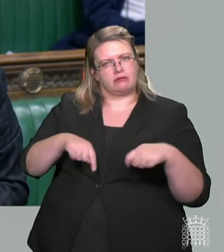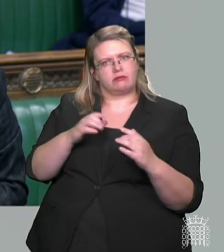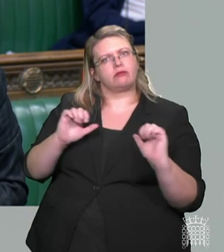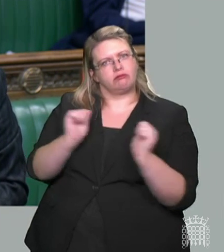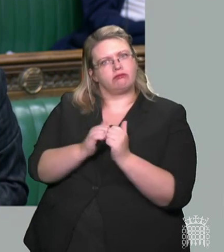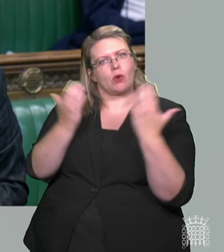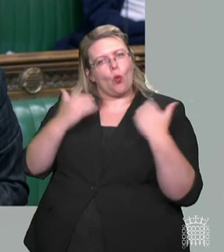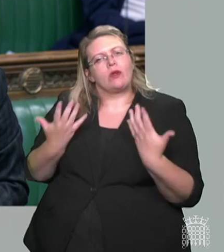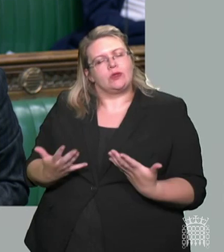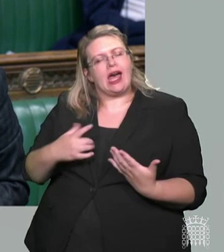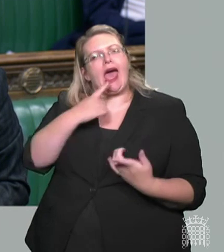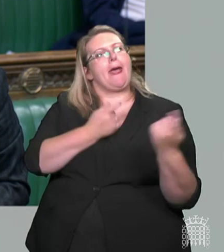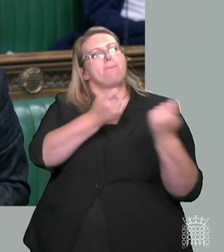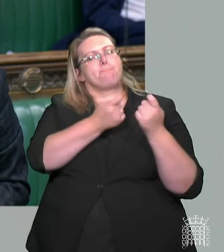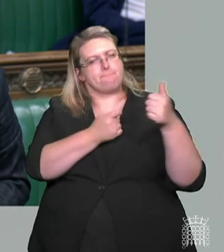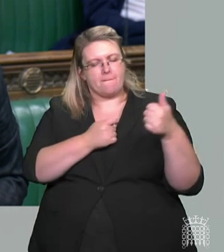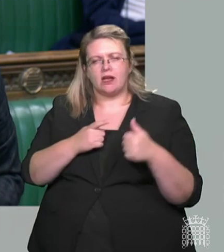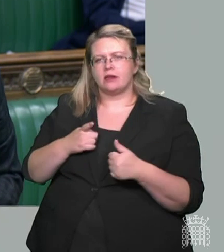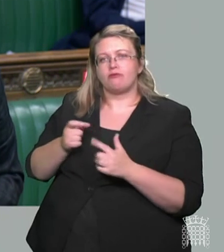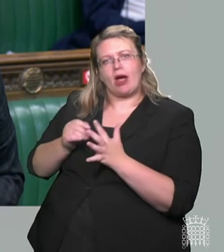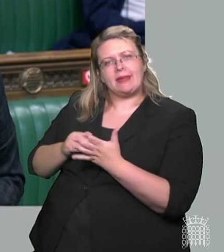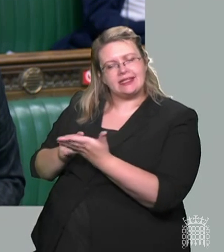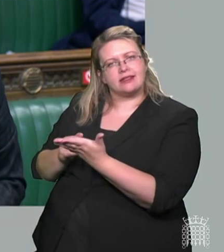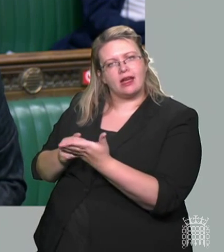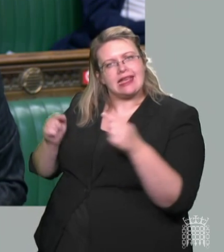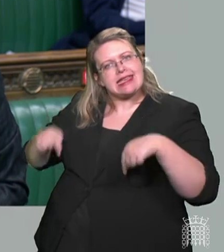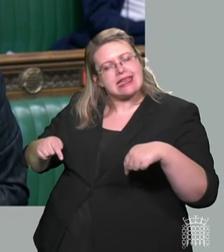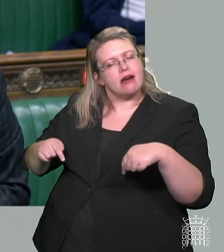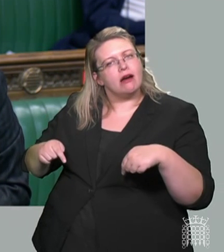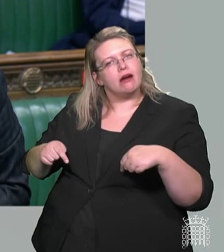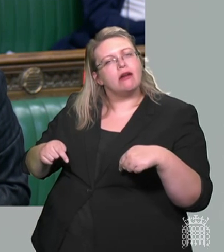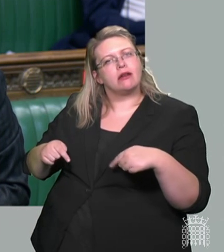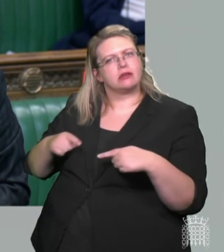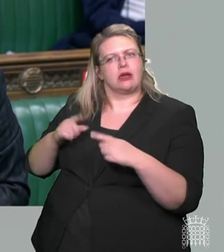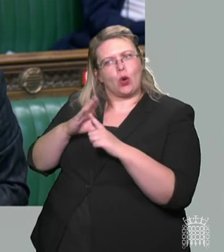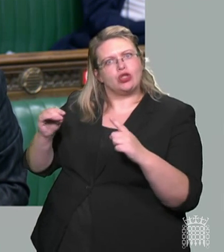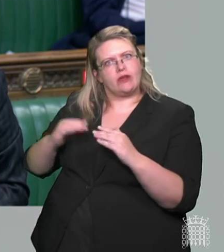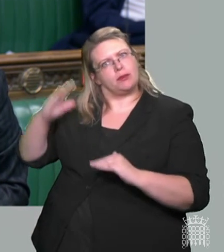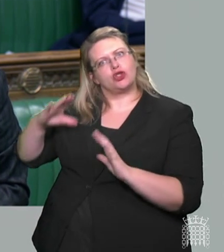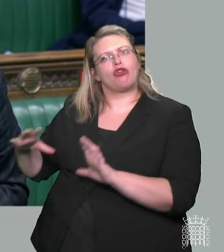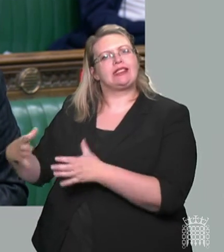The Prime Minister has a solid majority on his Benches.